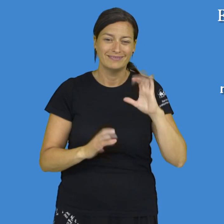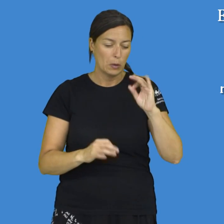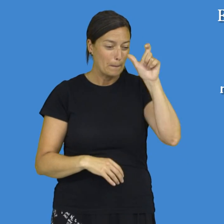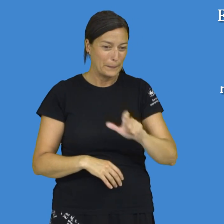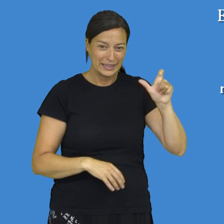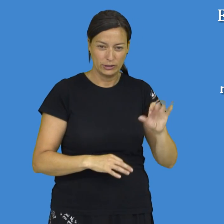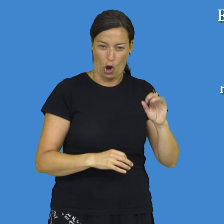persona